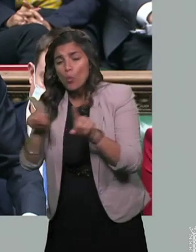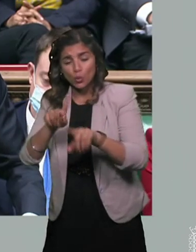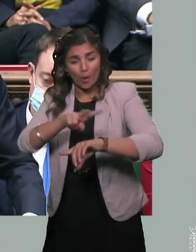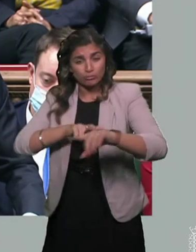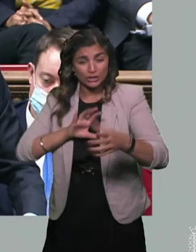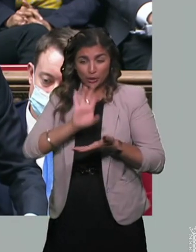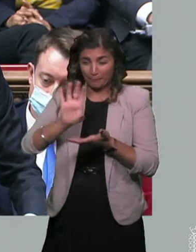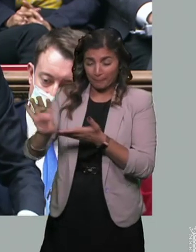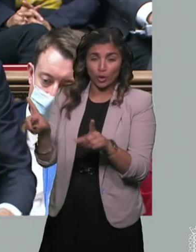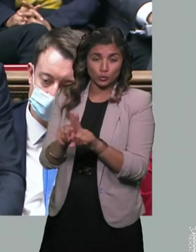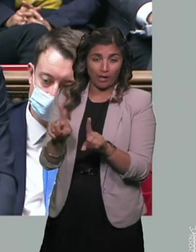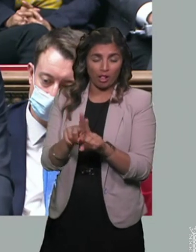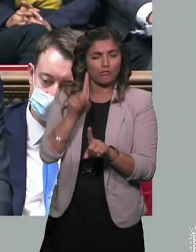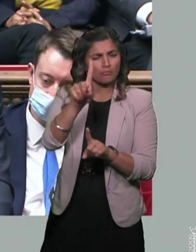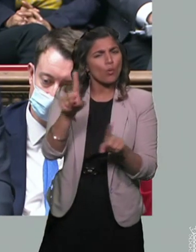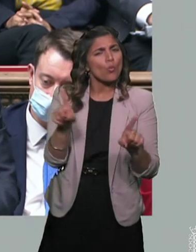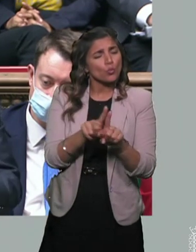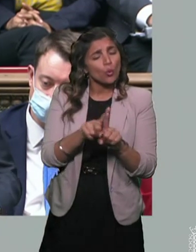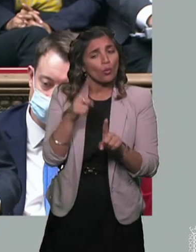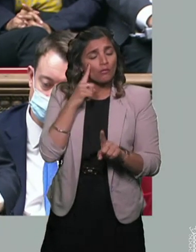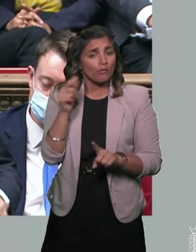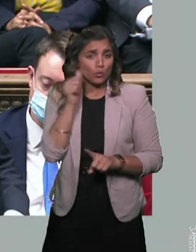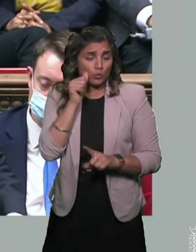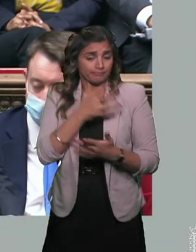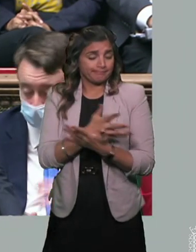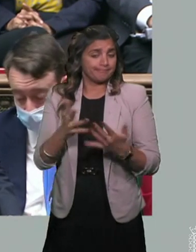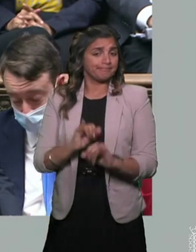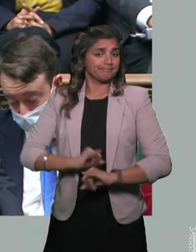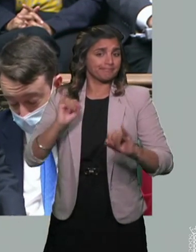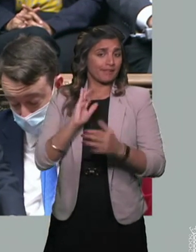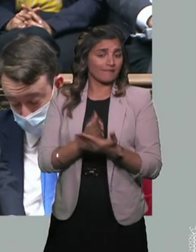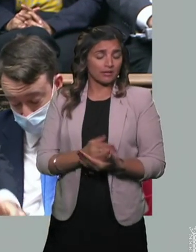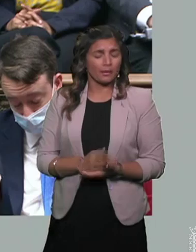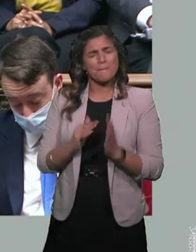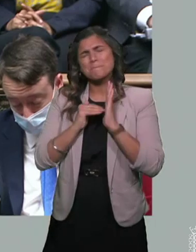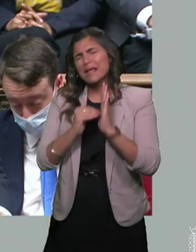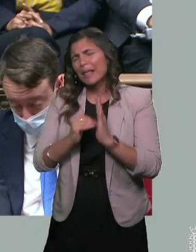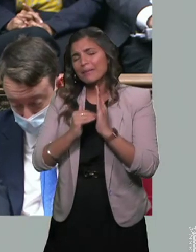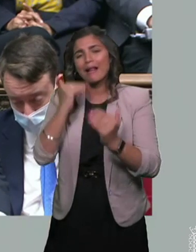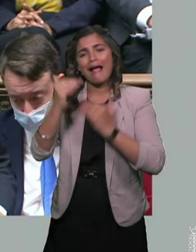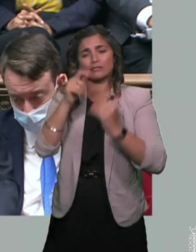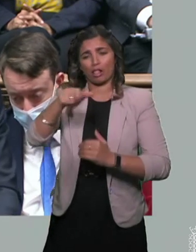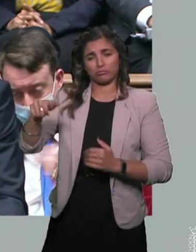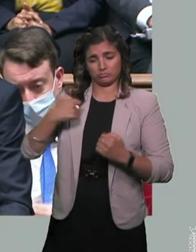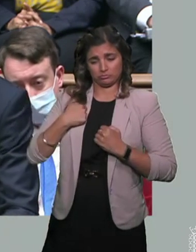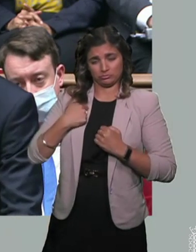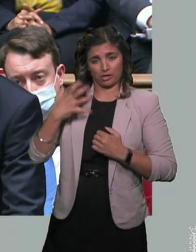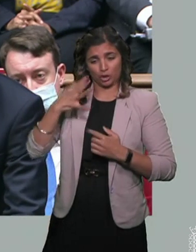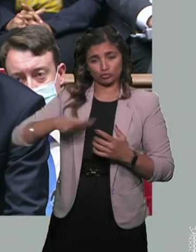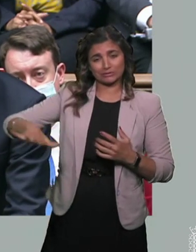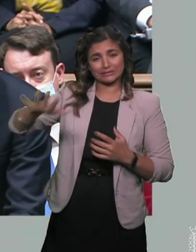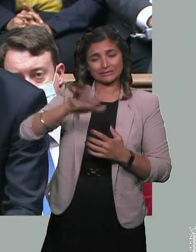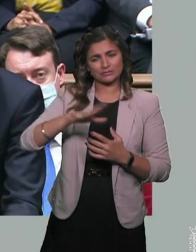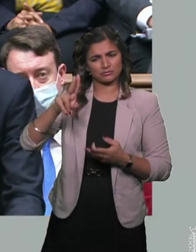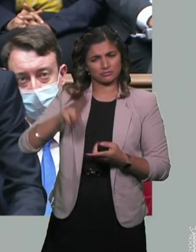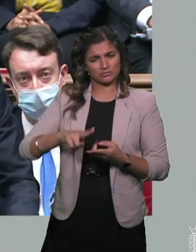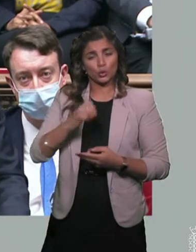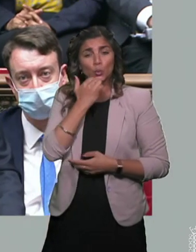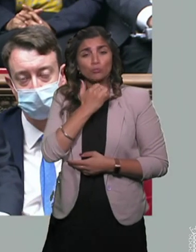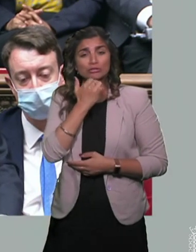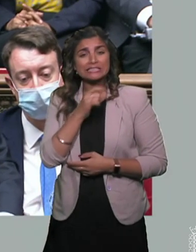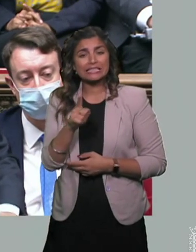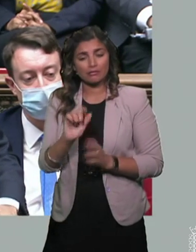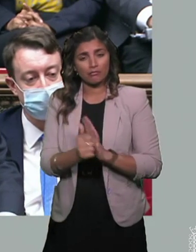We are also going to tackle a tragic fact: millions of adults in our country have numeracy skills lower than those expected of a nine-year-old.